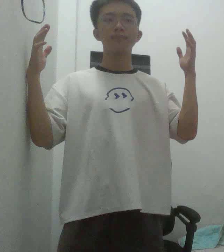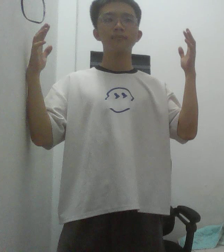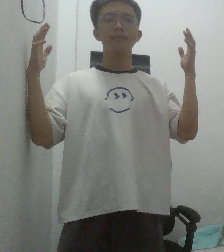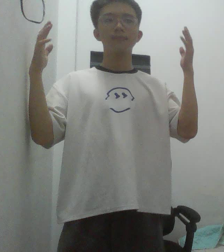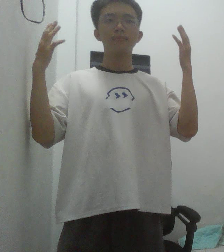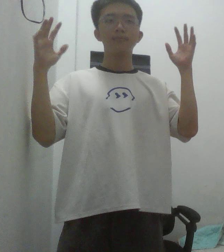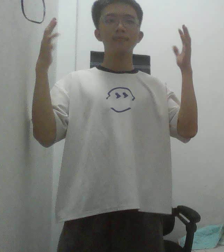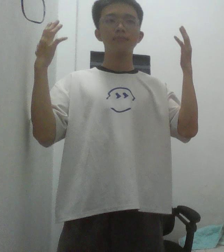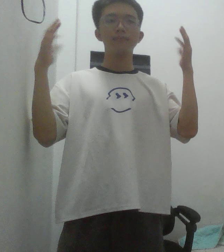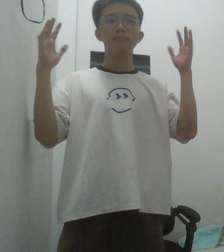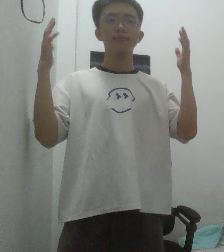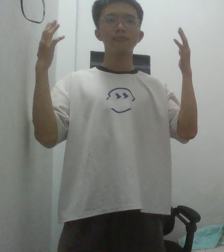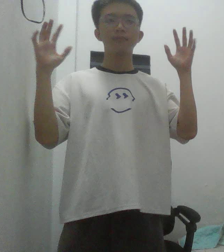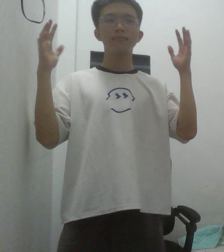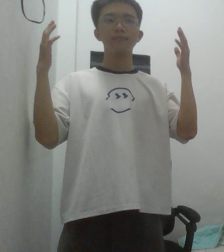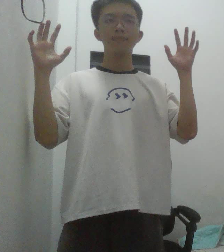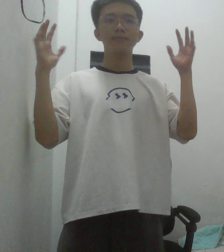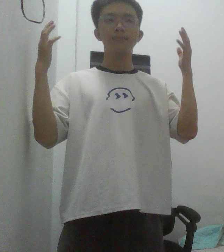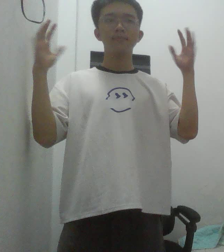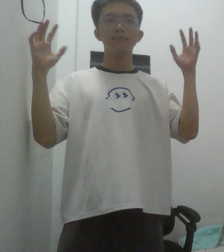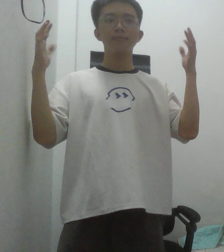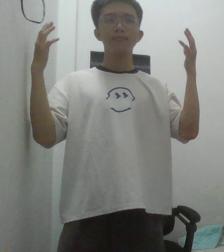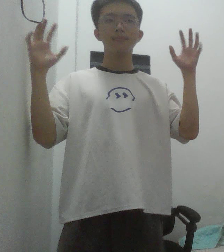vo tay